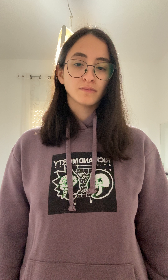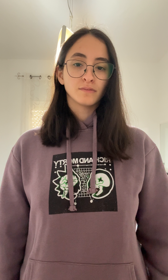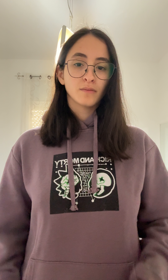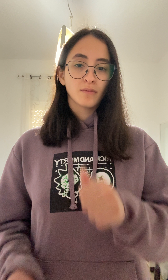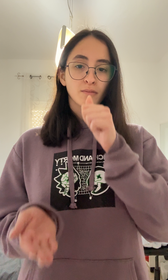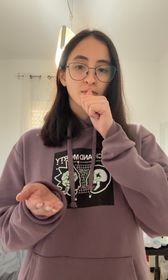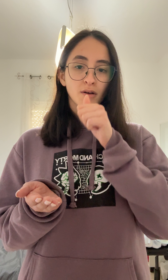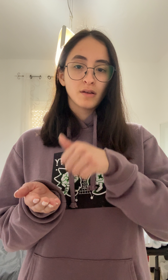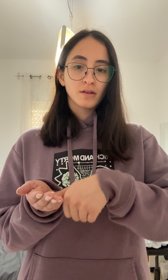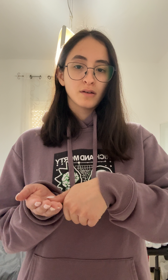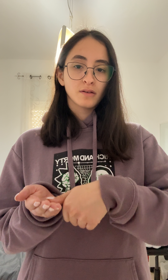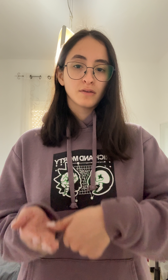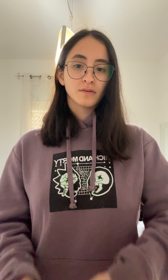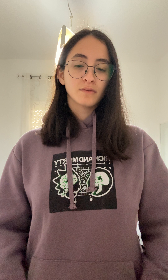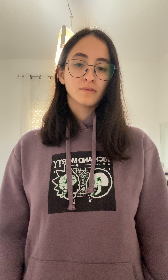בנק